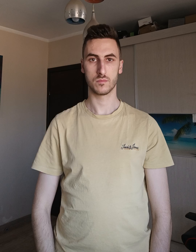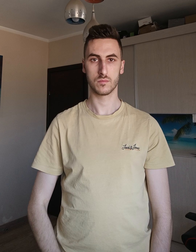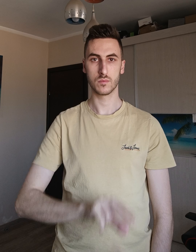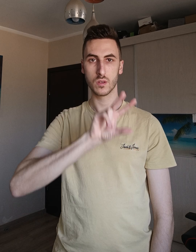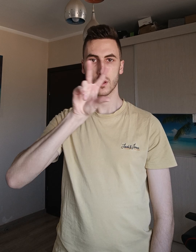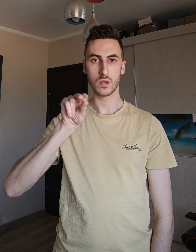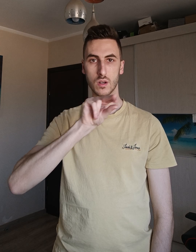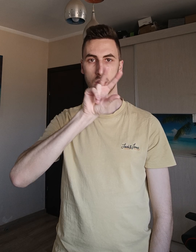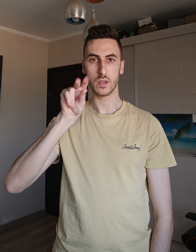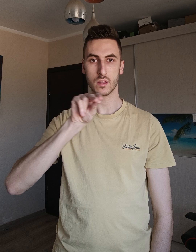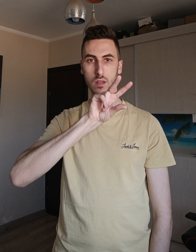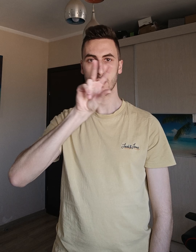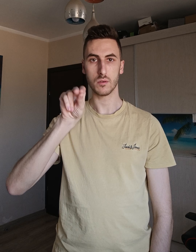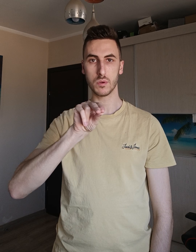לדבר